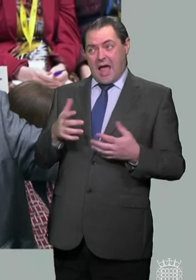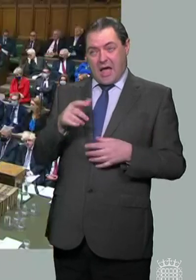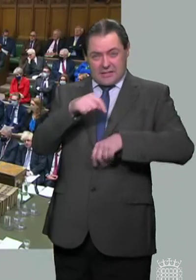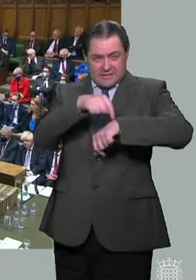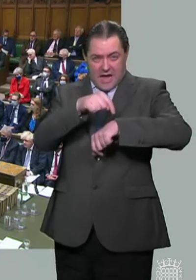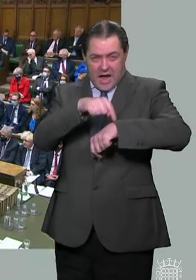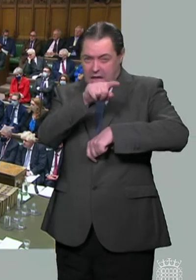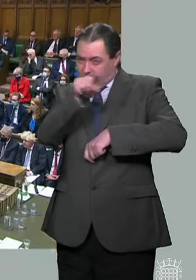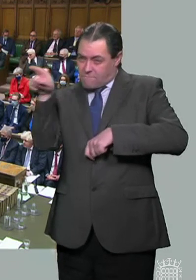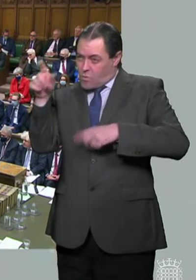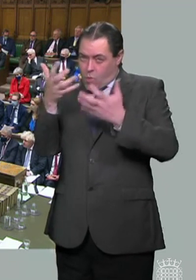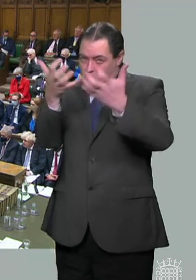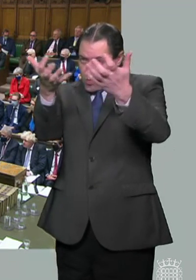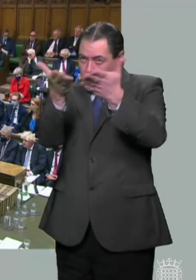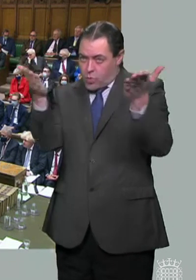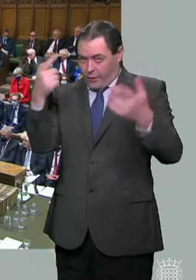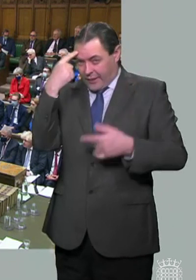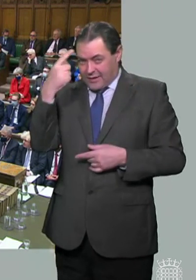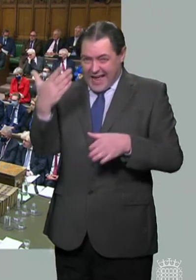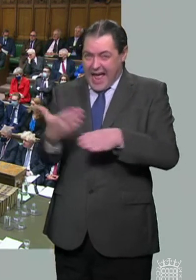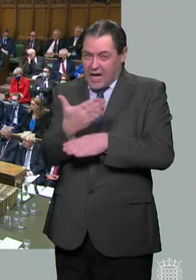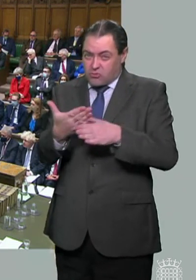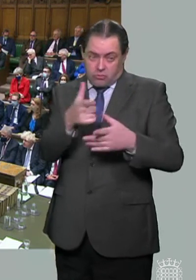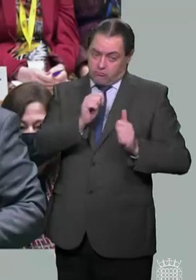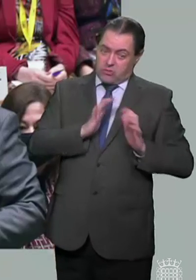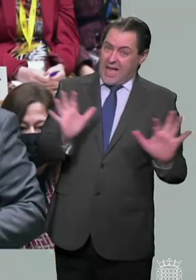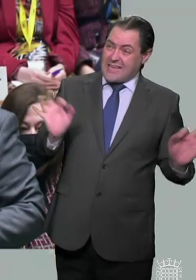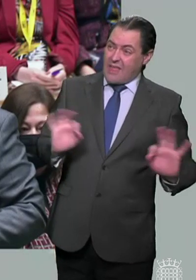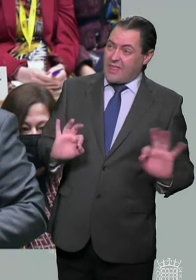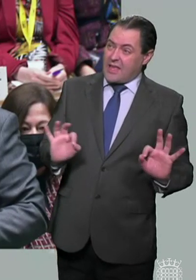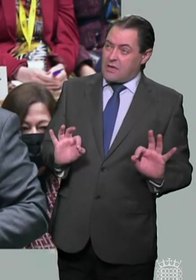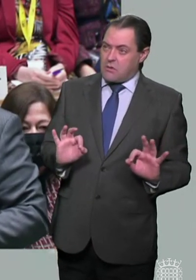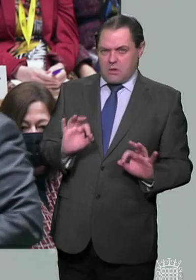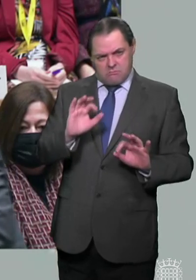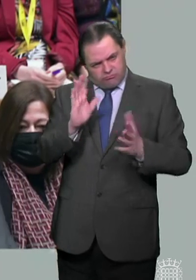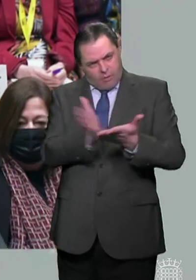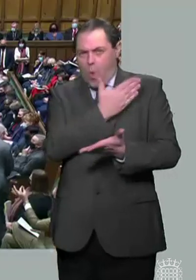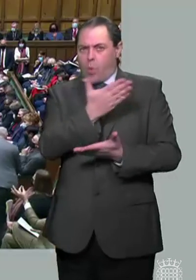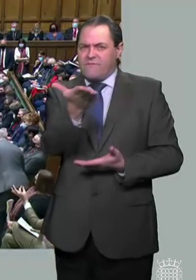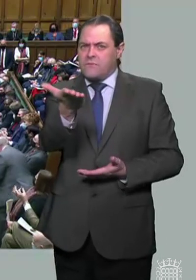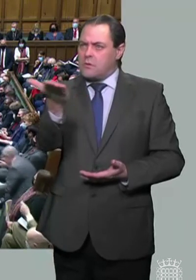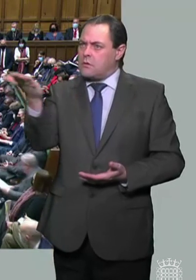It is time for Members in this House to act. If he does not resign, he must be removed.